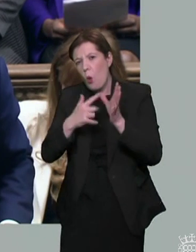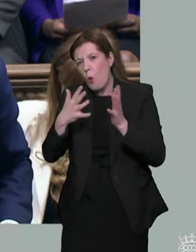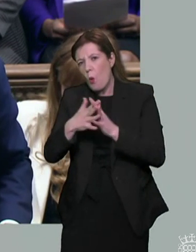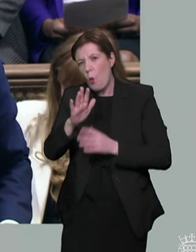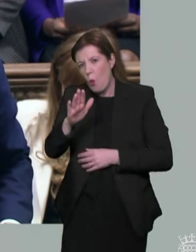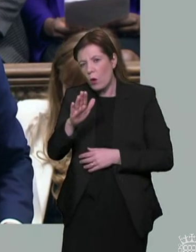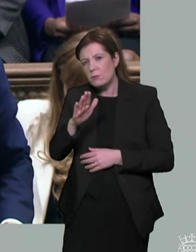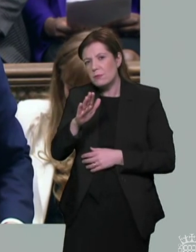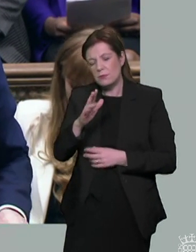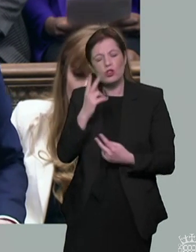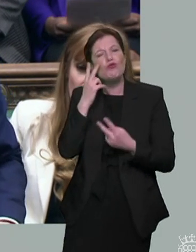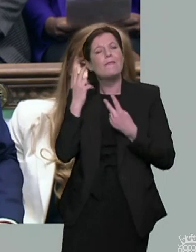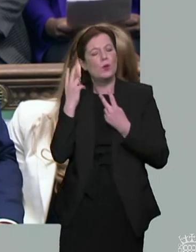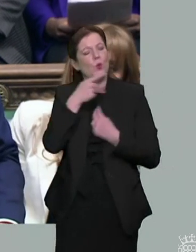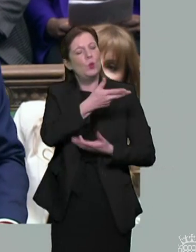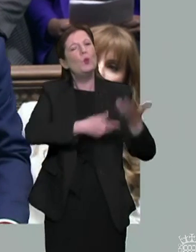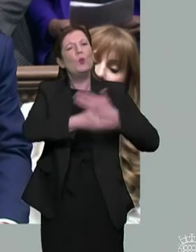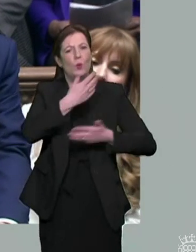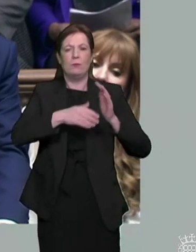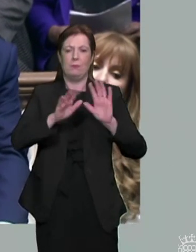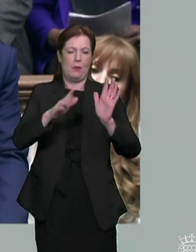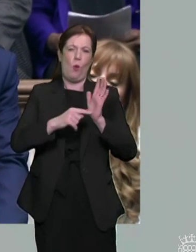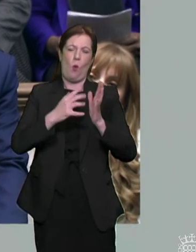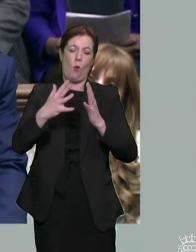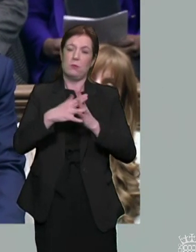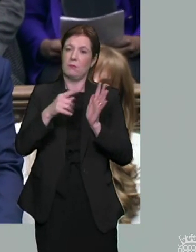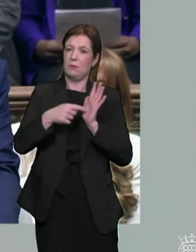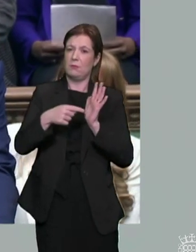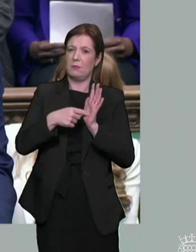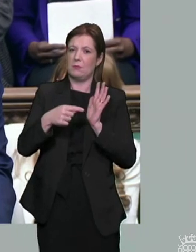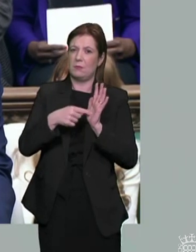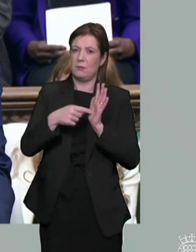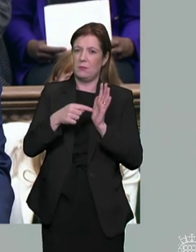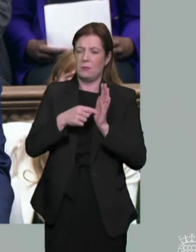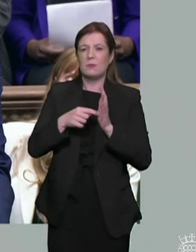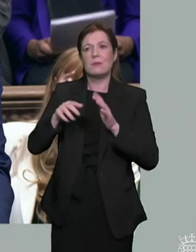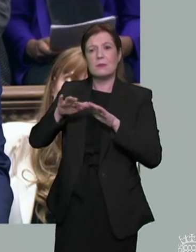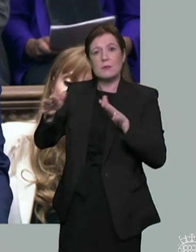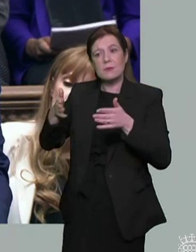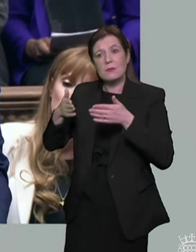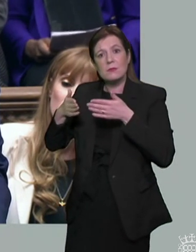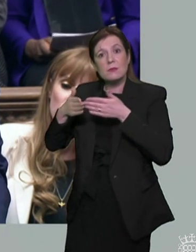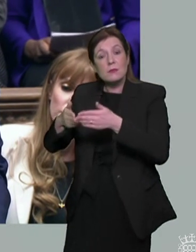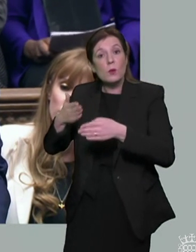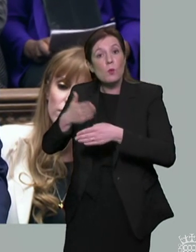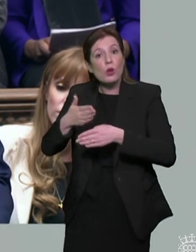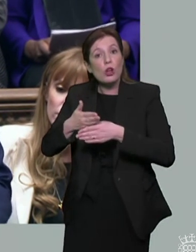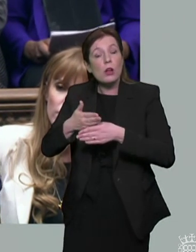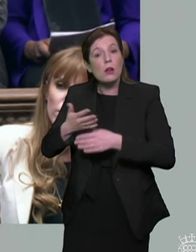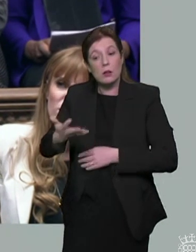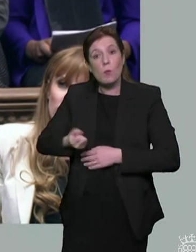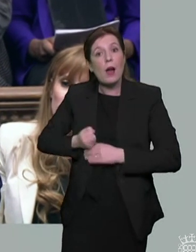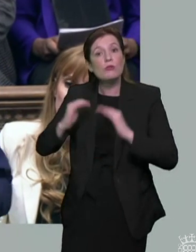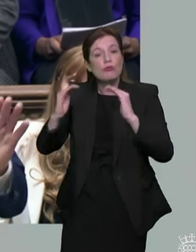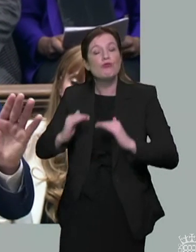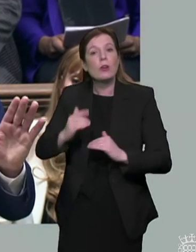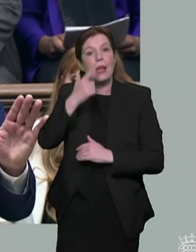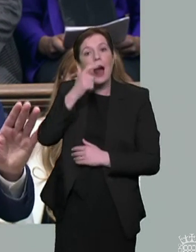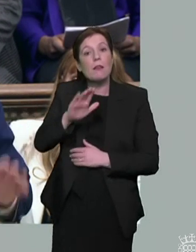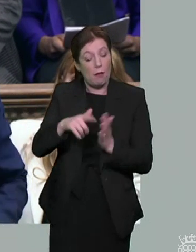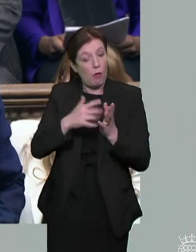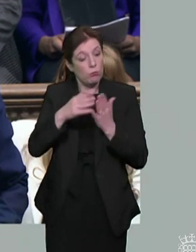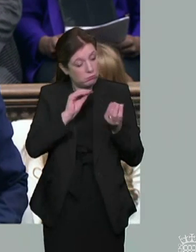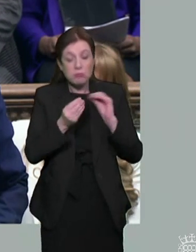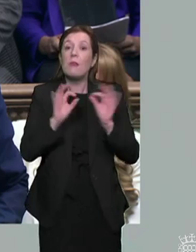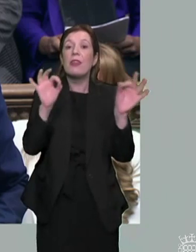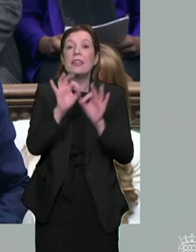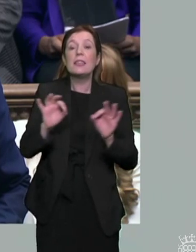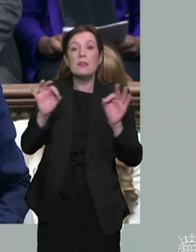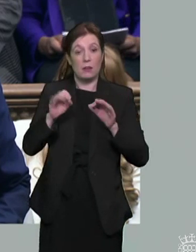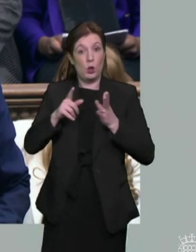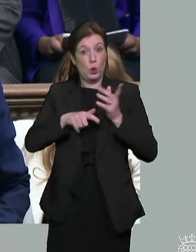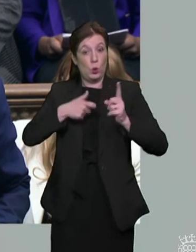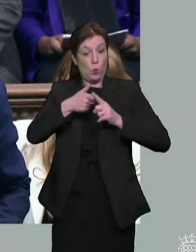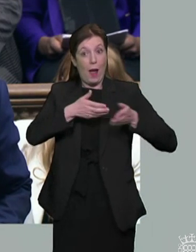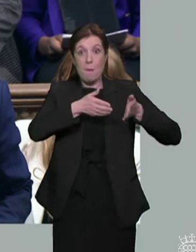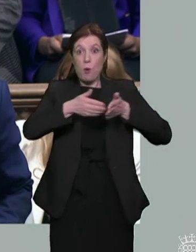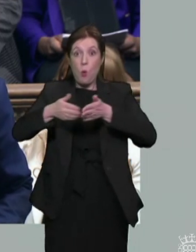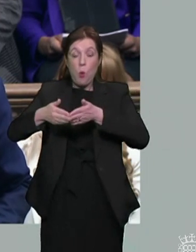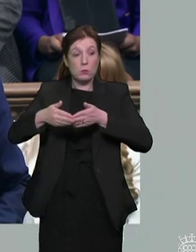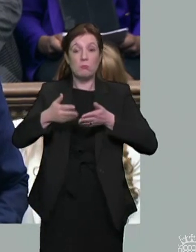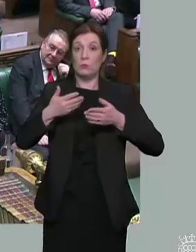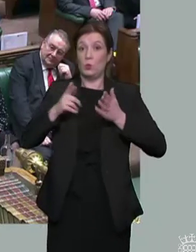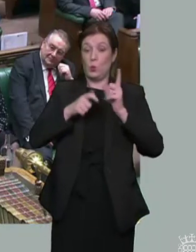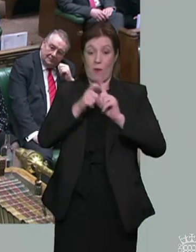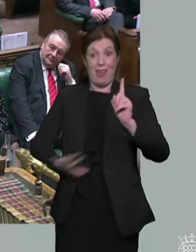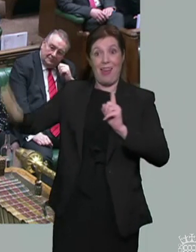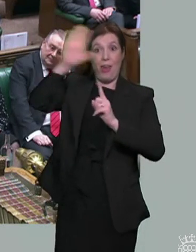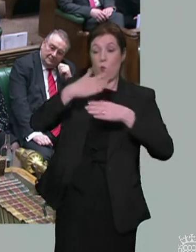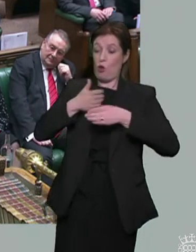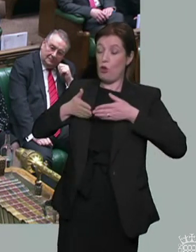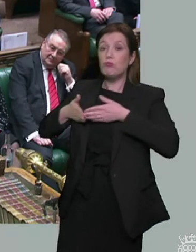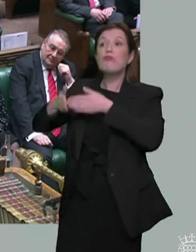Speaking of hollow reviews, as the law stands it is not illegal to pay seafarers less than the national minimum wage, even if they are working out of UK ports and in UK waters.